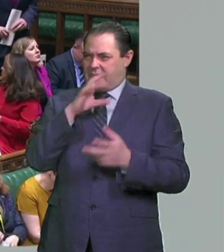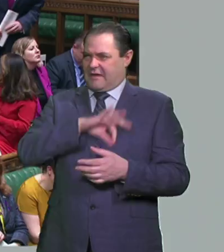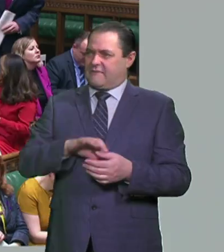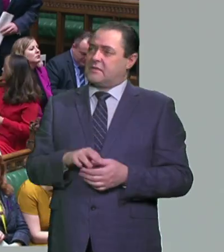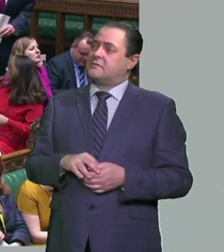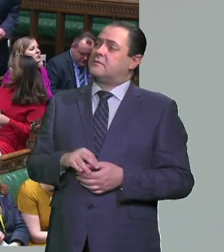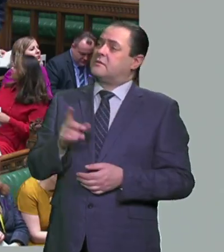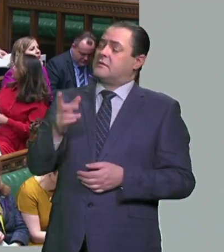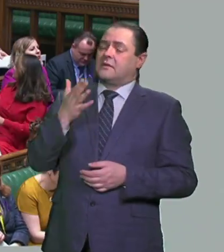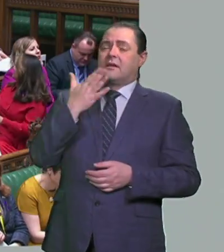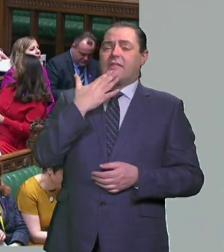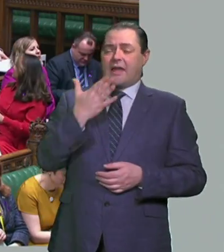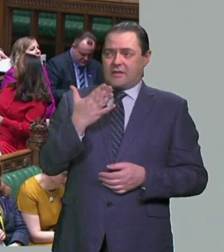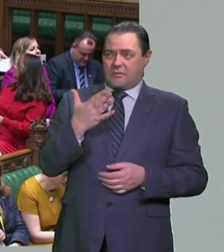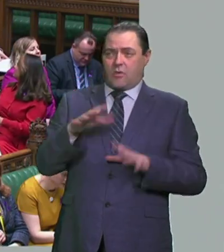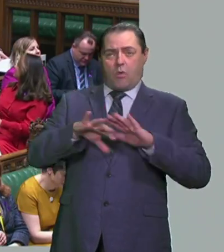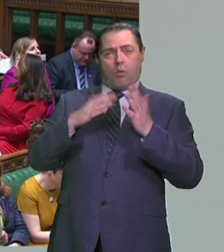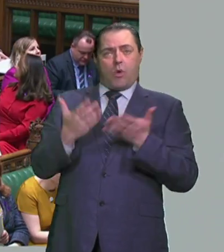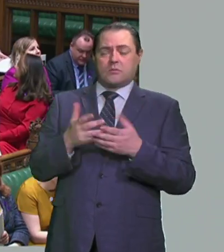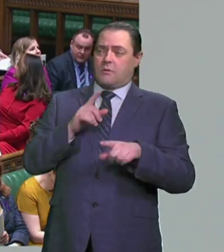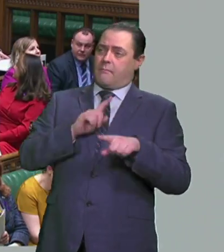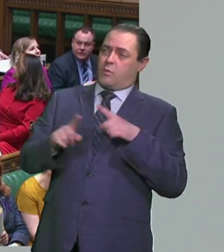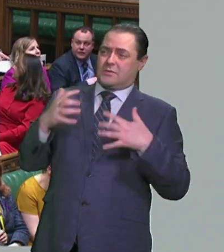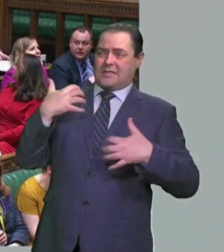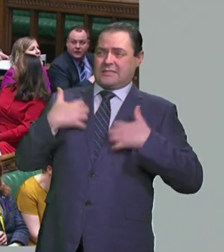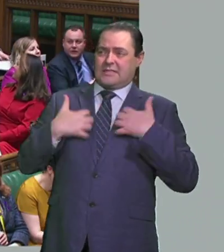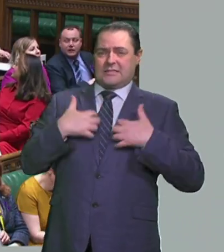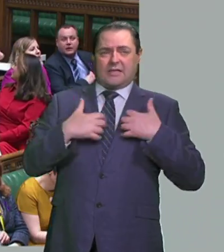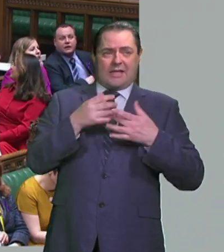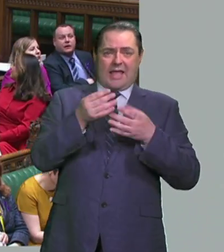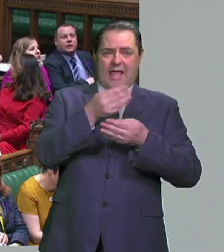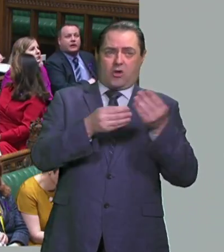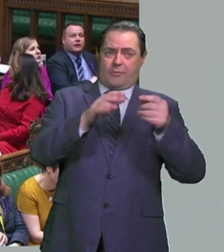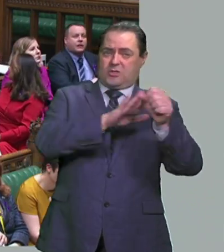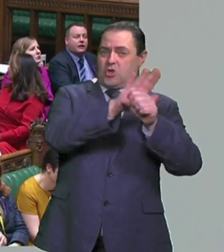The Prime Minister described Northern Ireland as